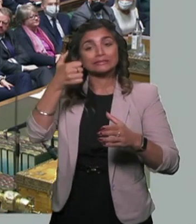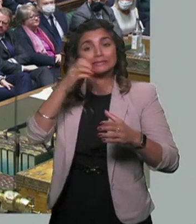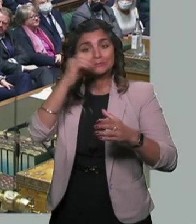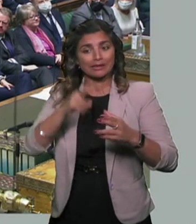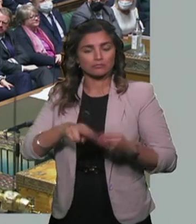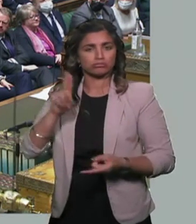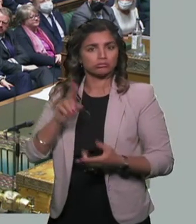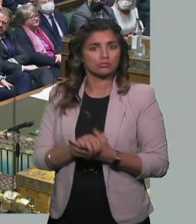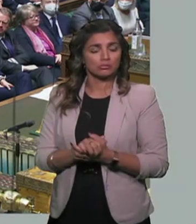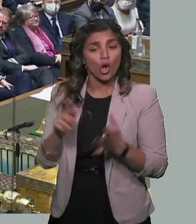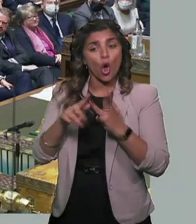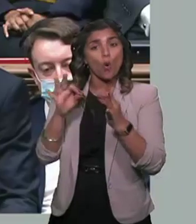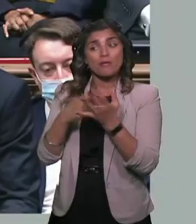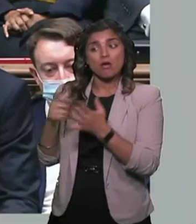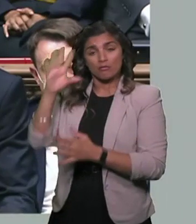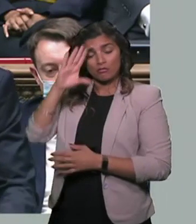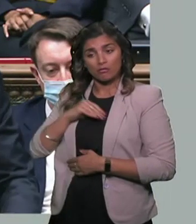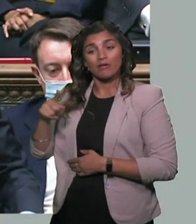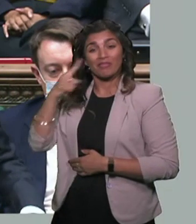The OBR then expects the economy to grow by 6%